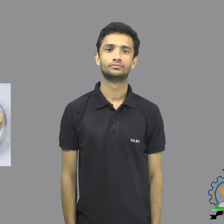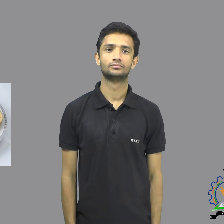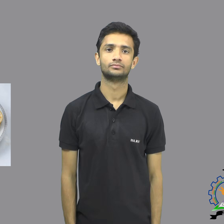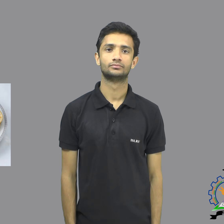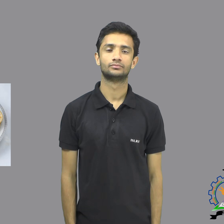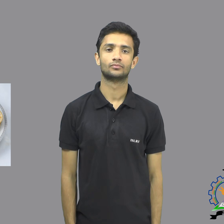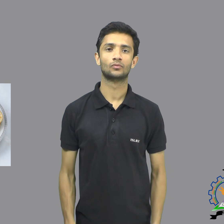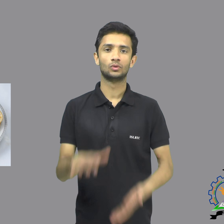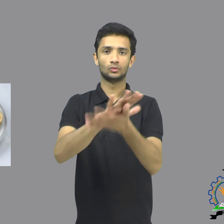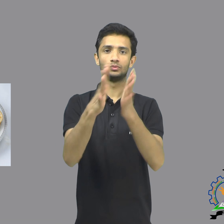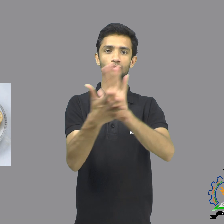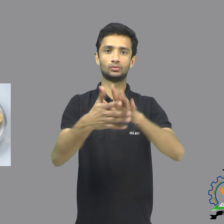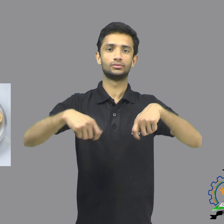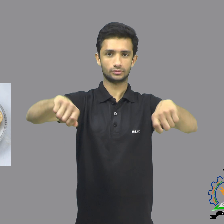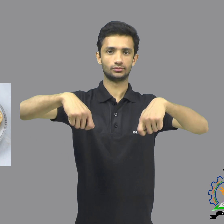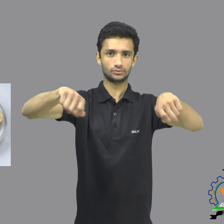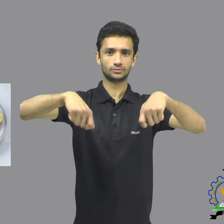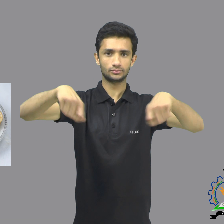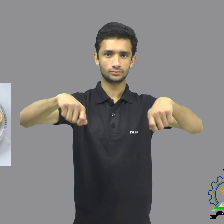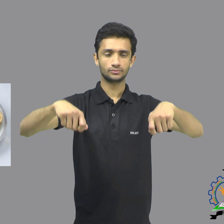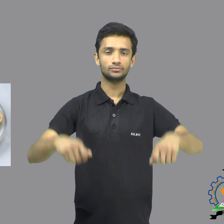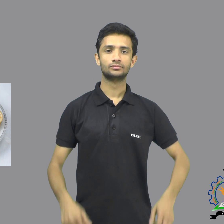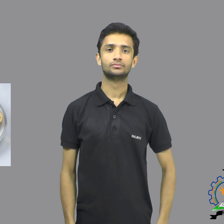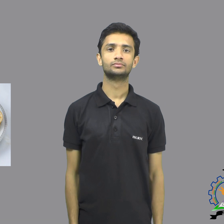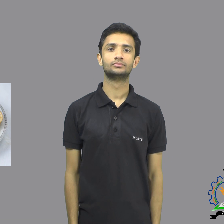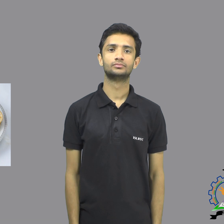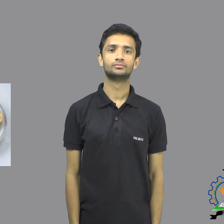Chapati Roti